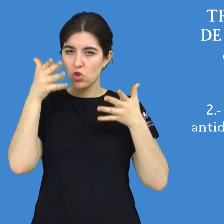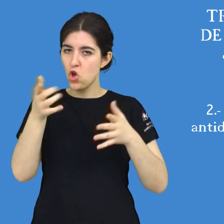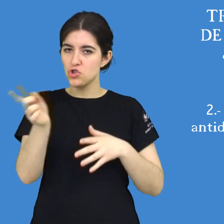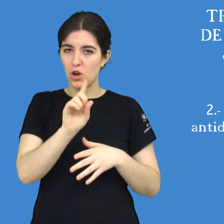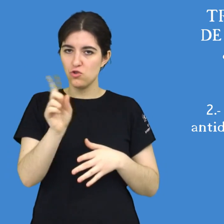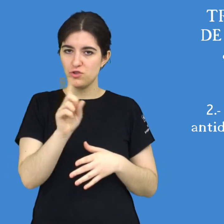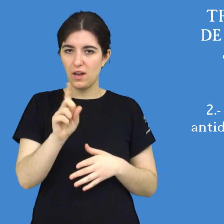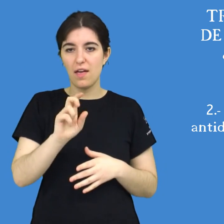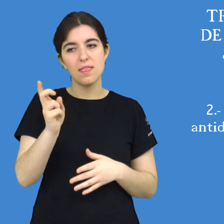no